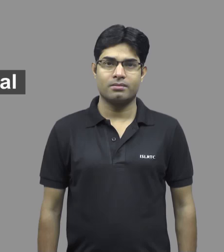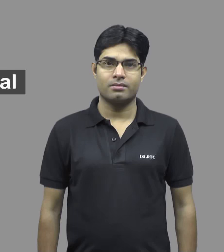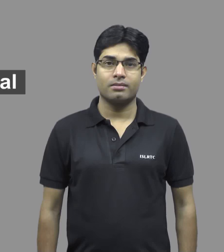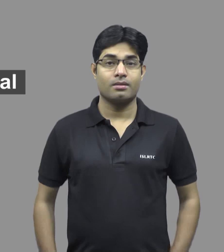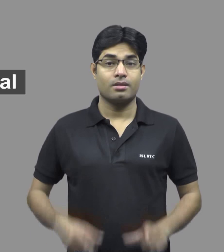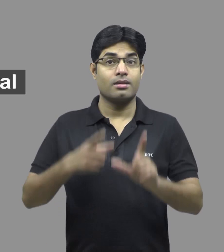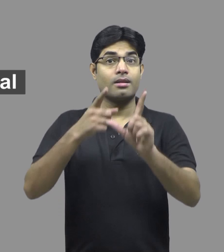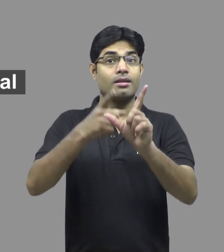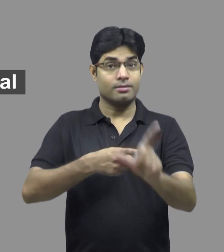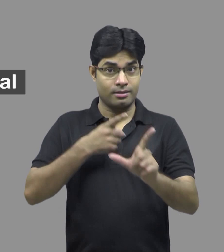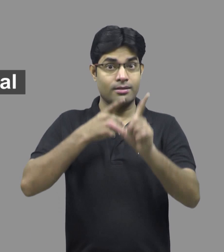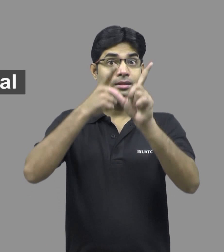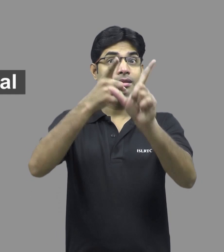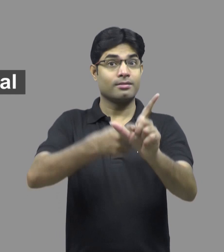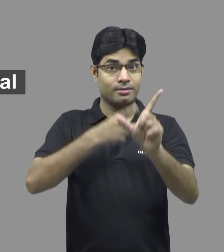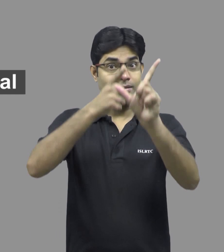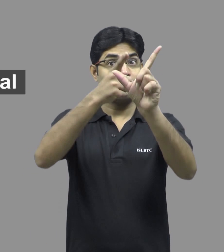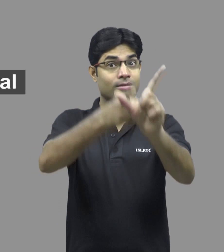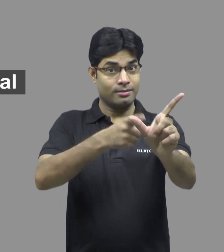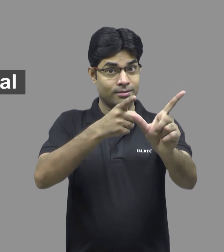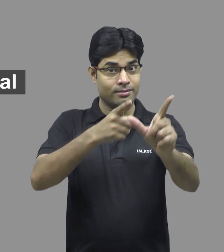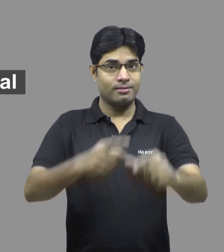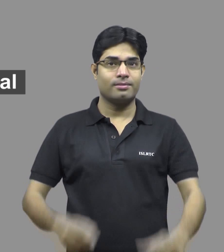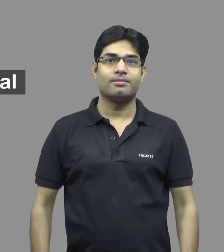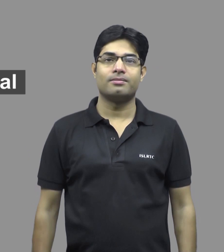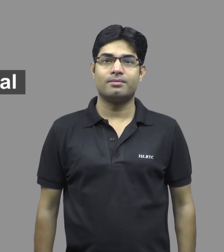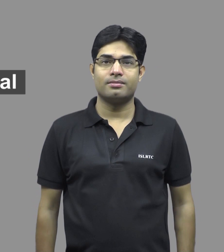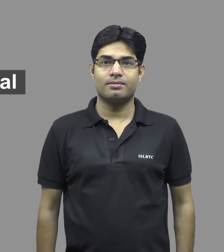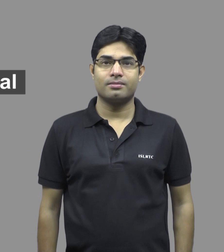Annual Yearly